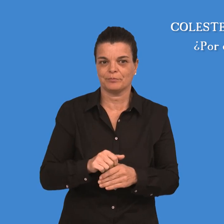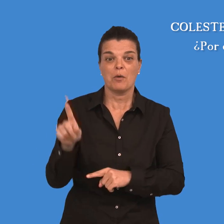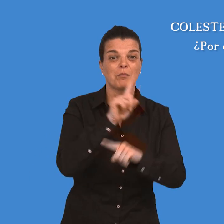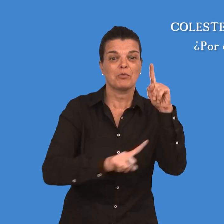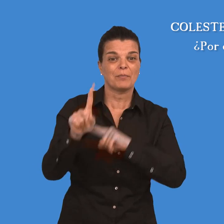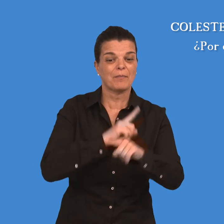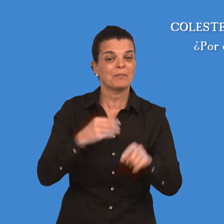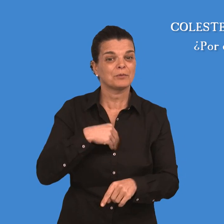problema